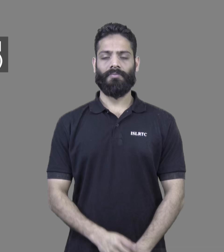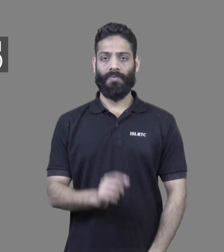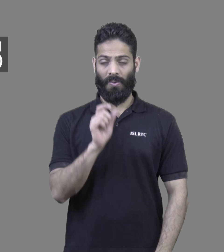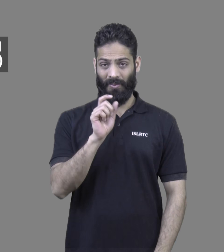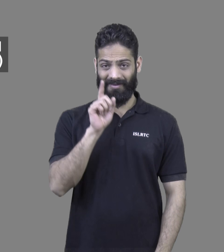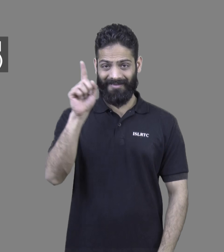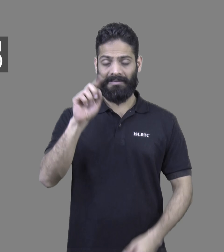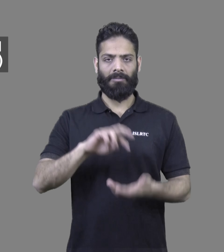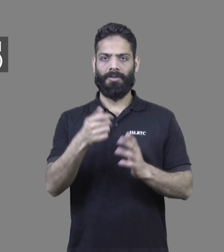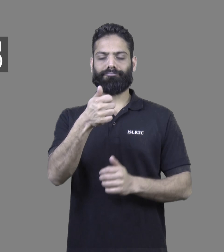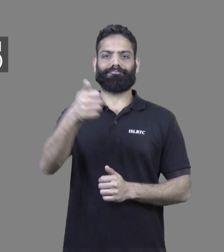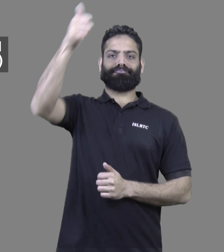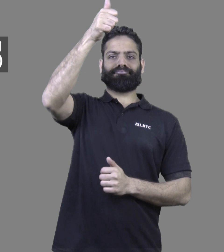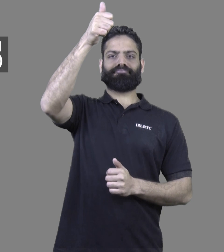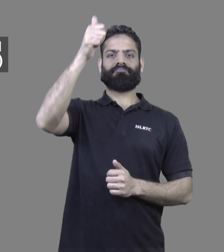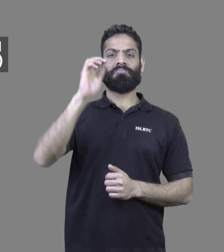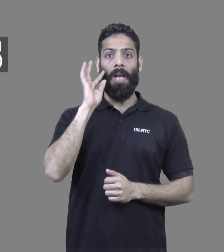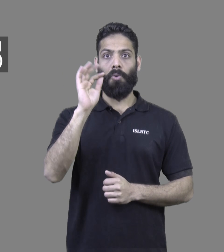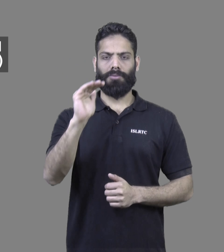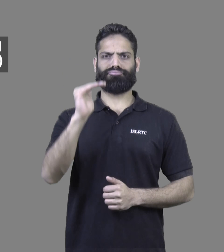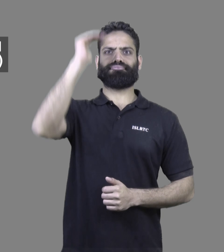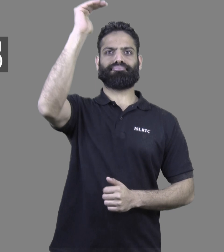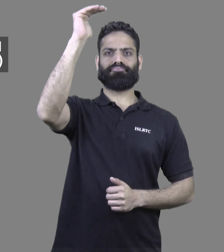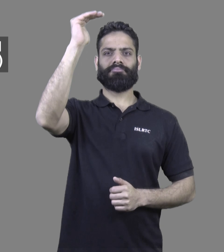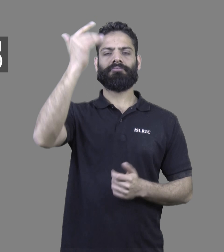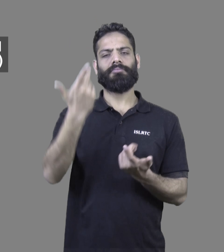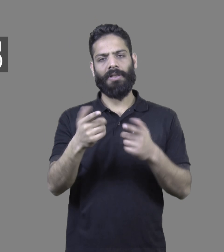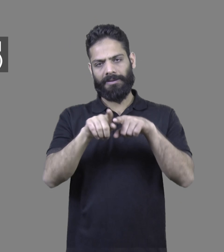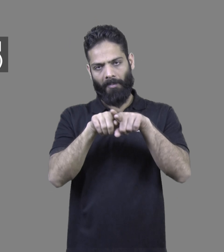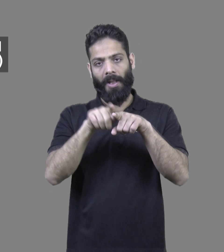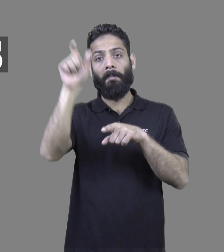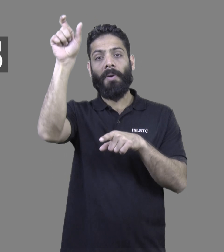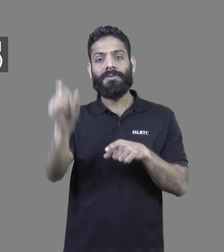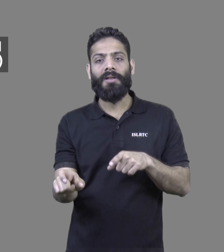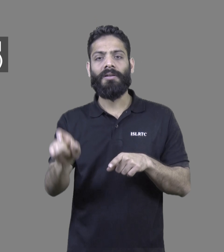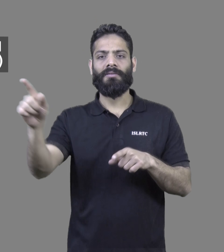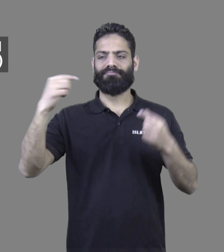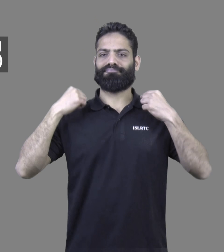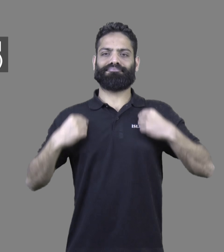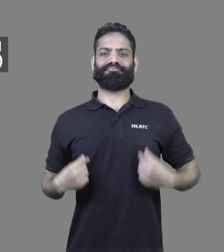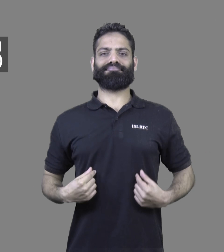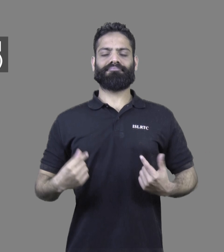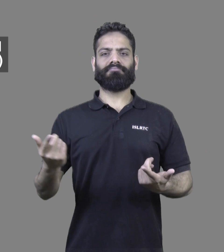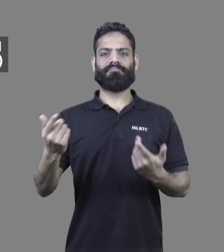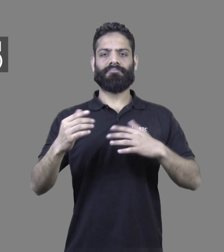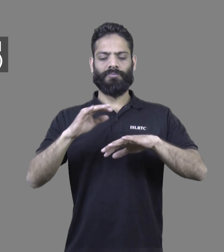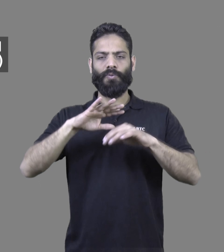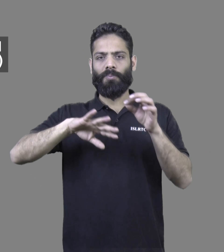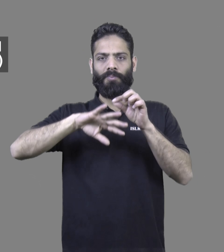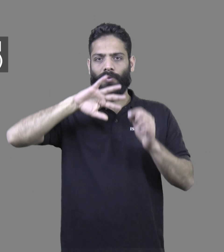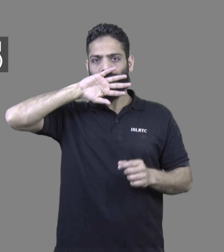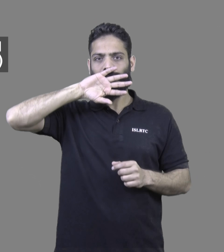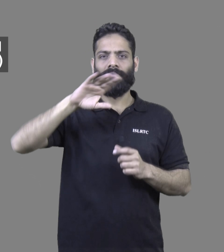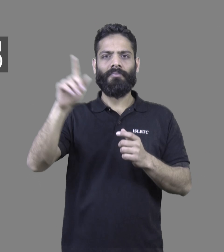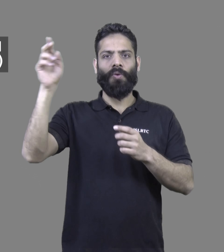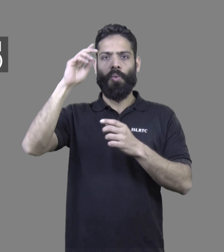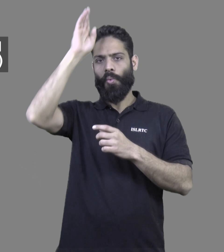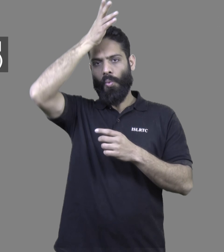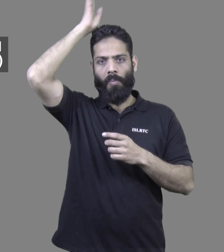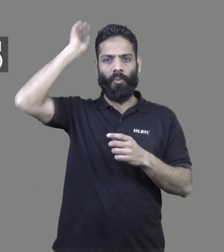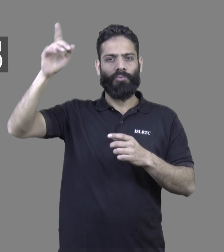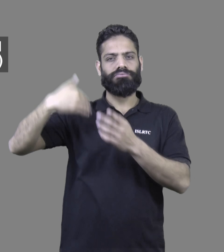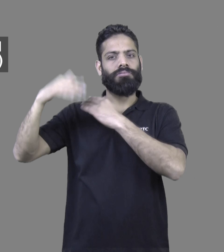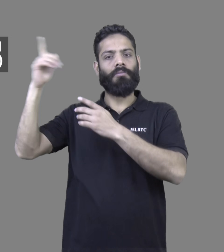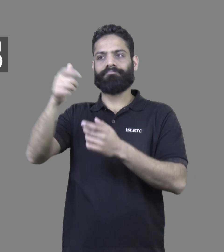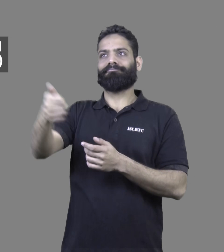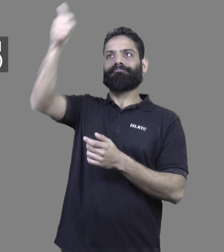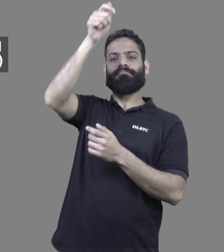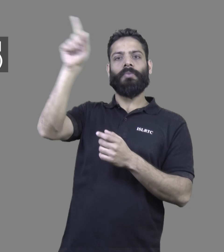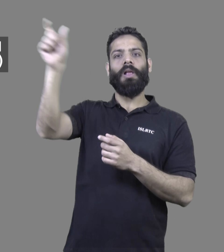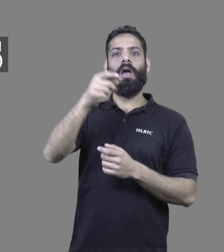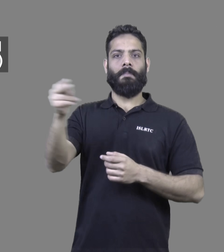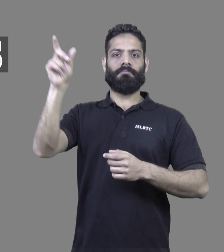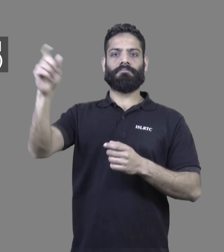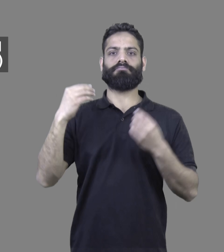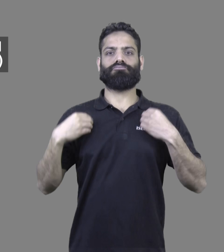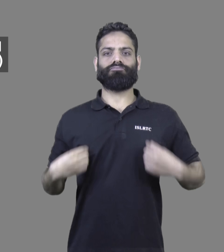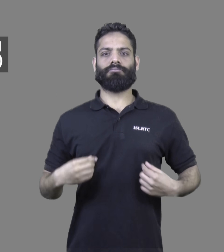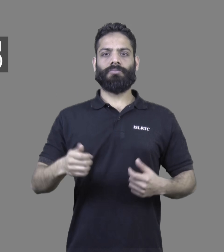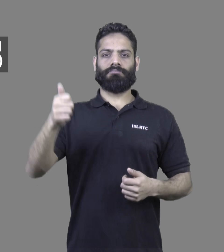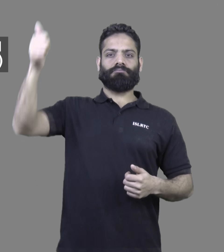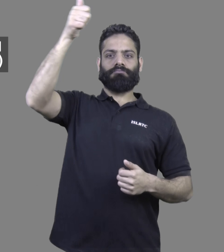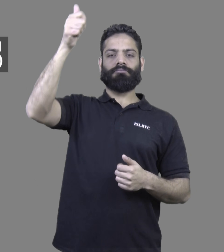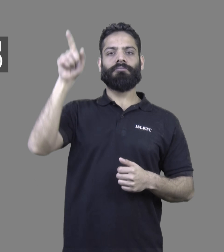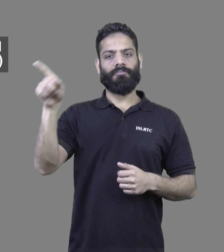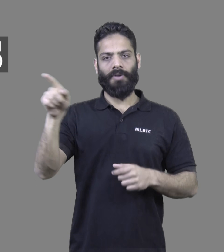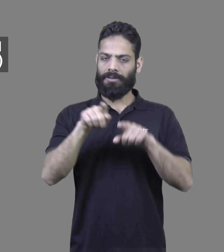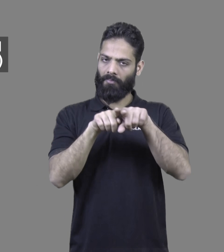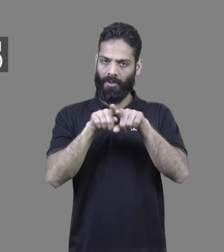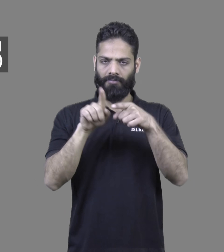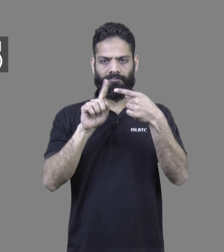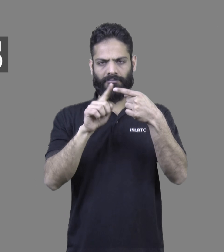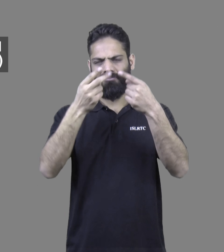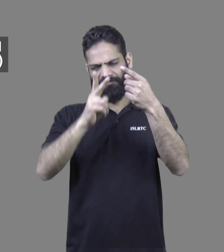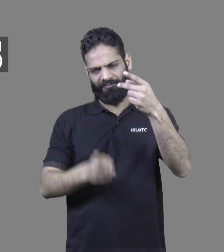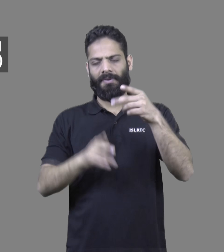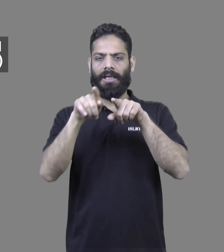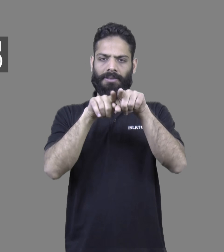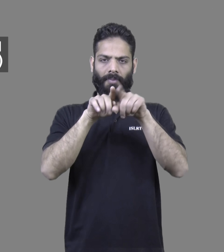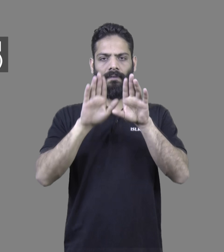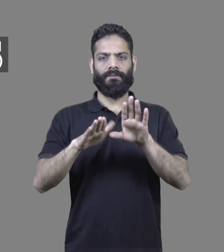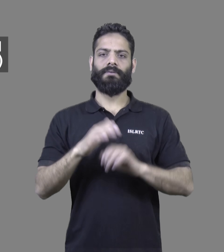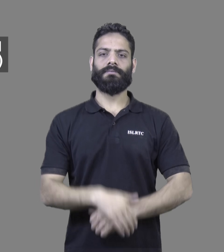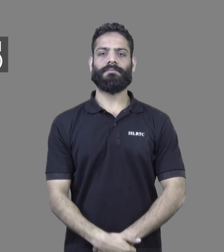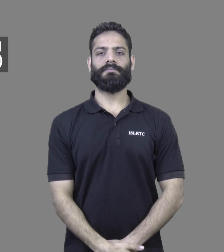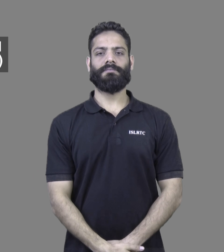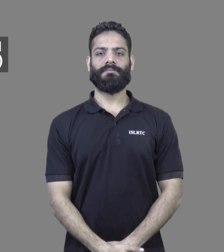Cardinal (Person)